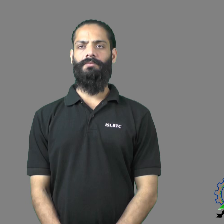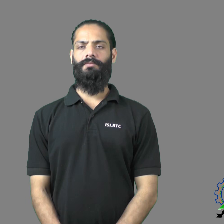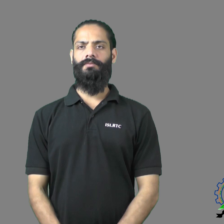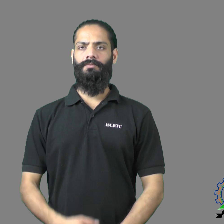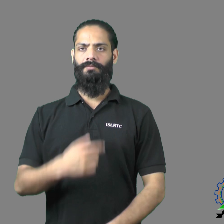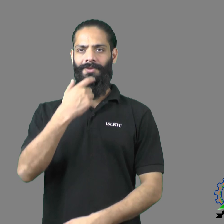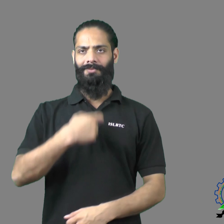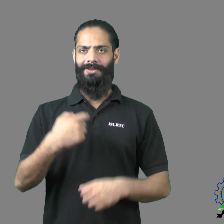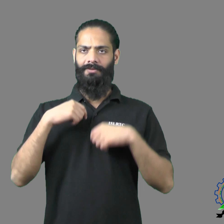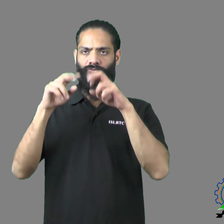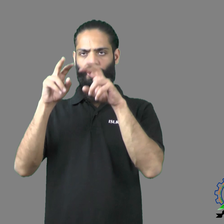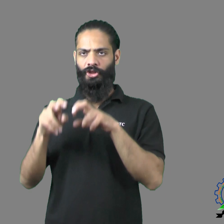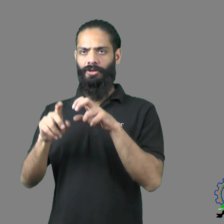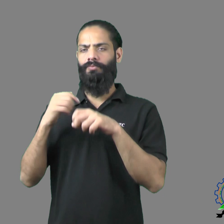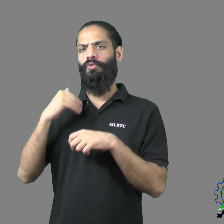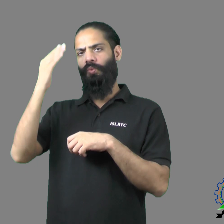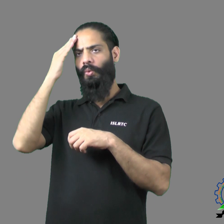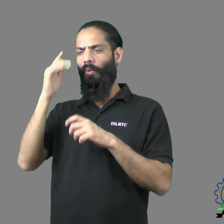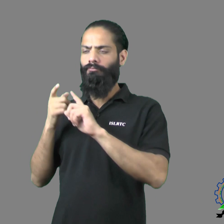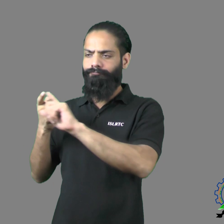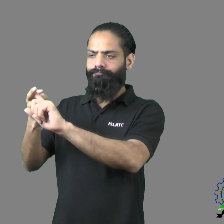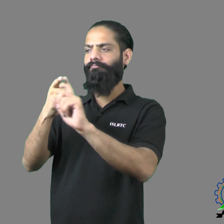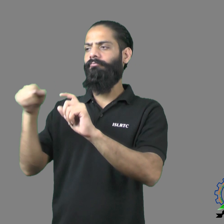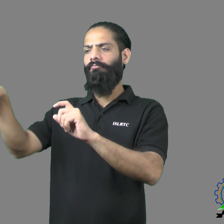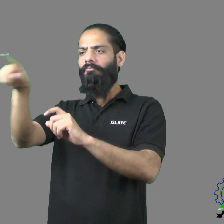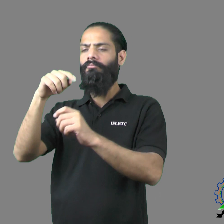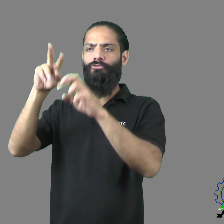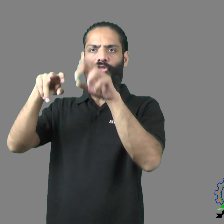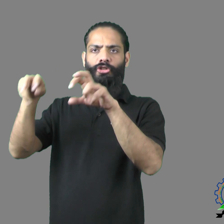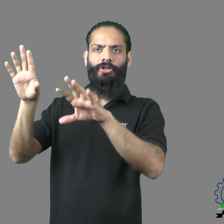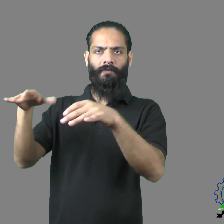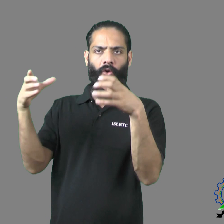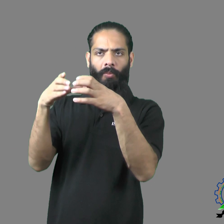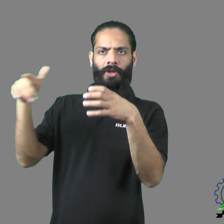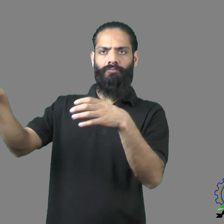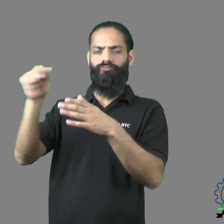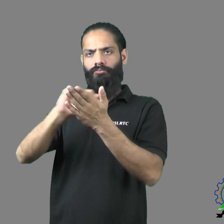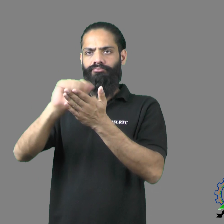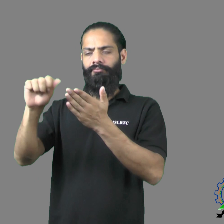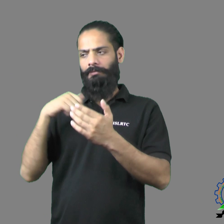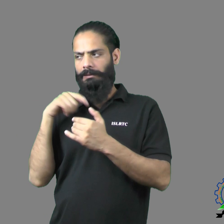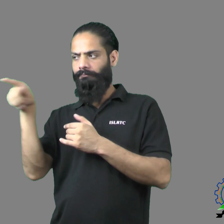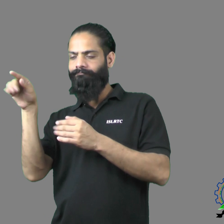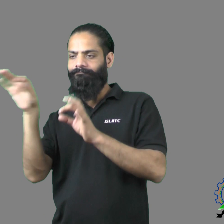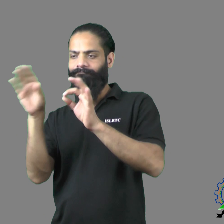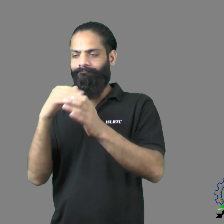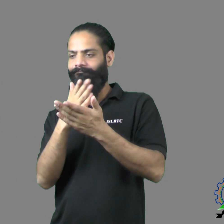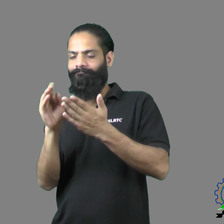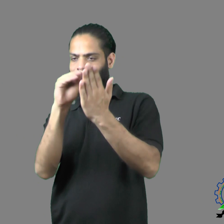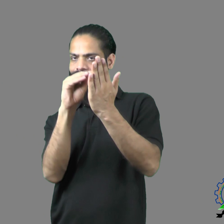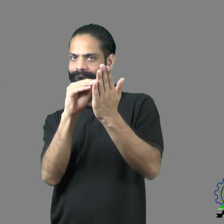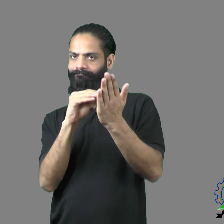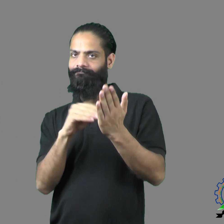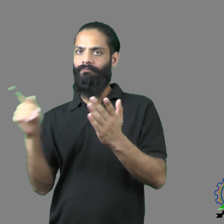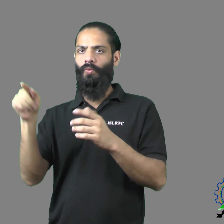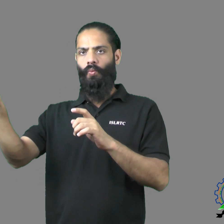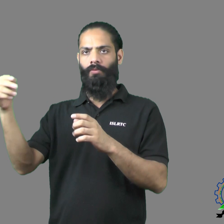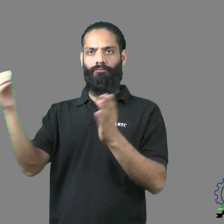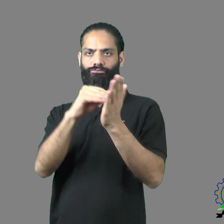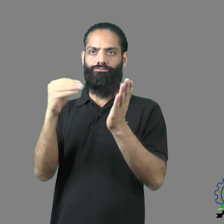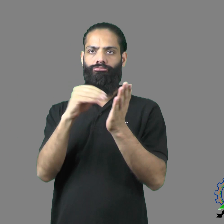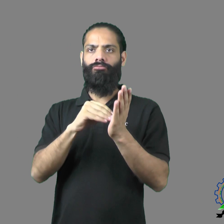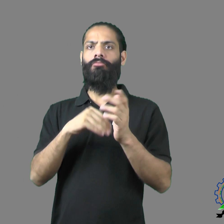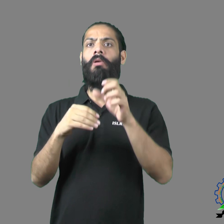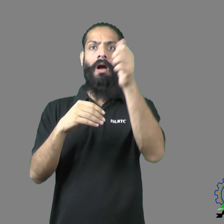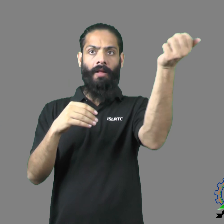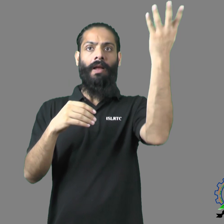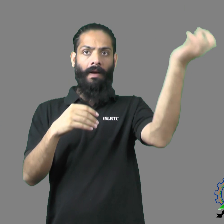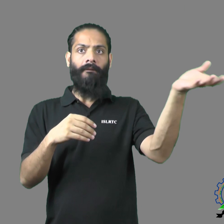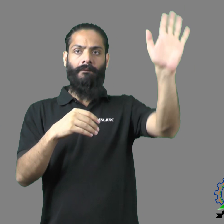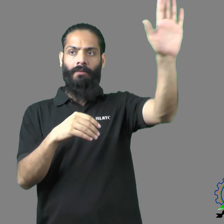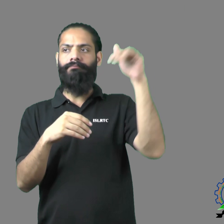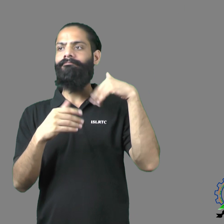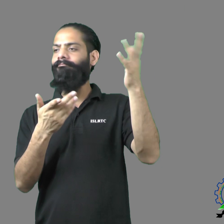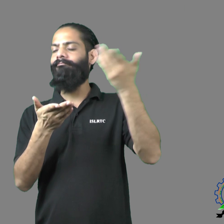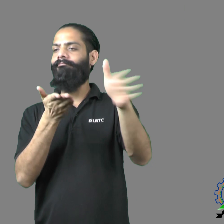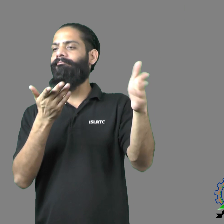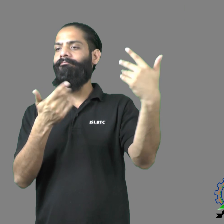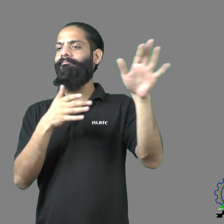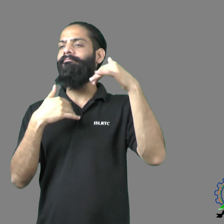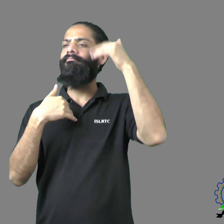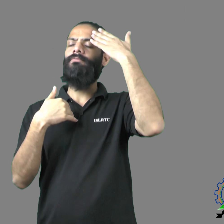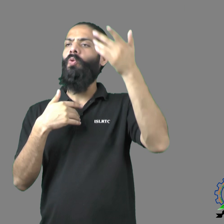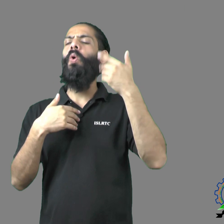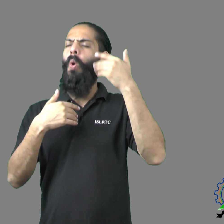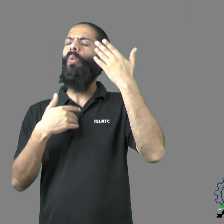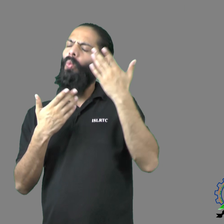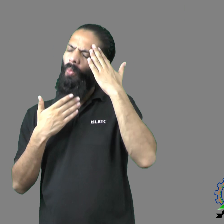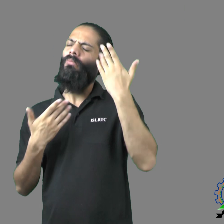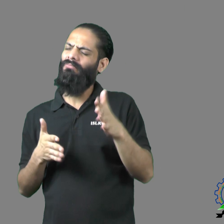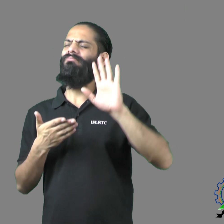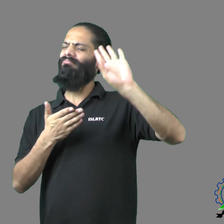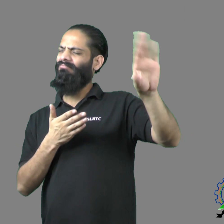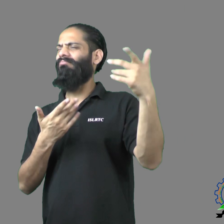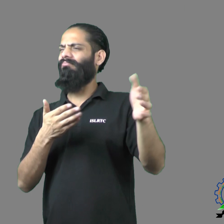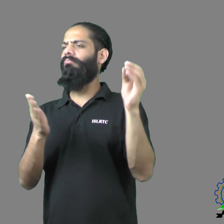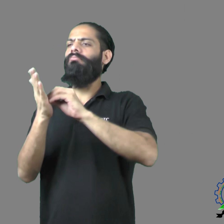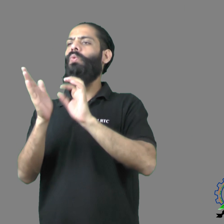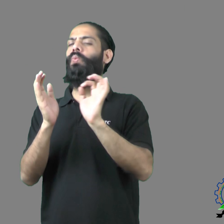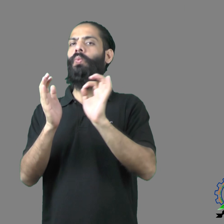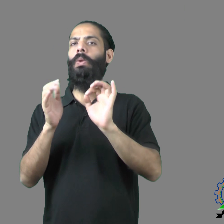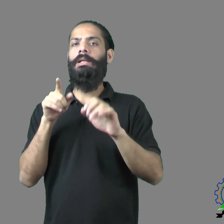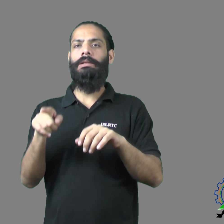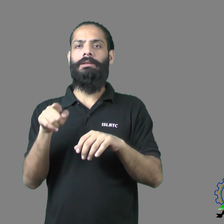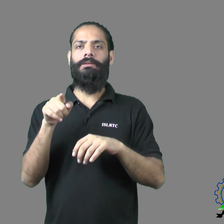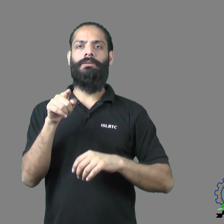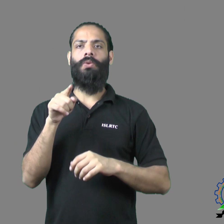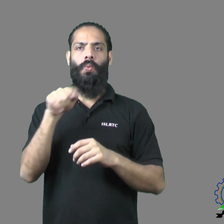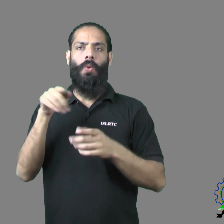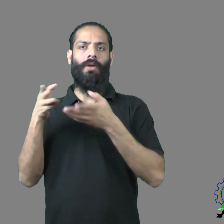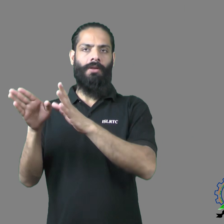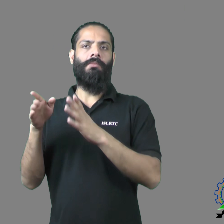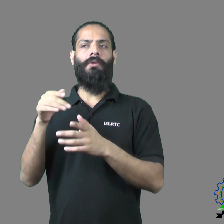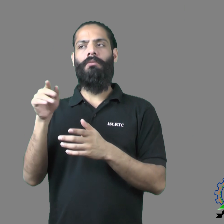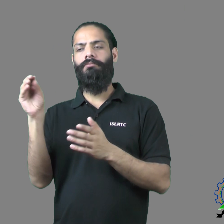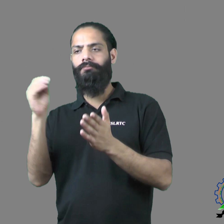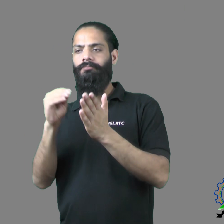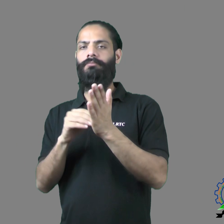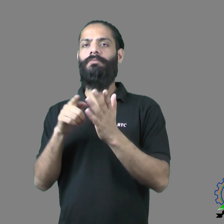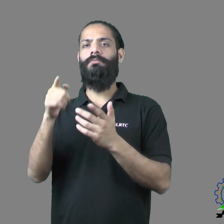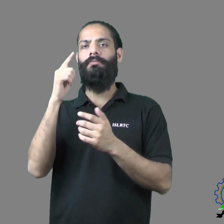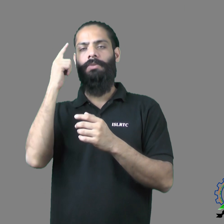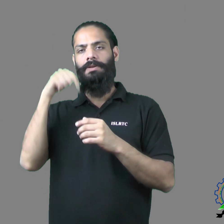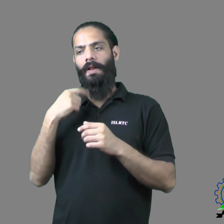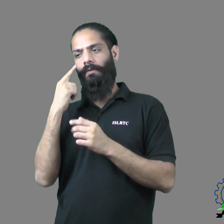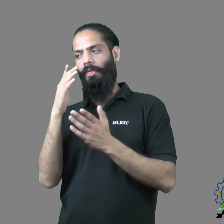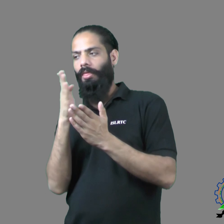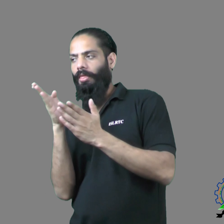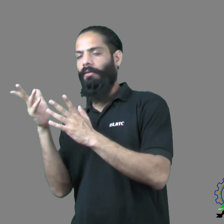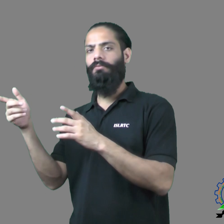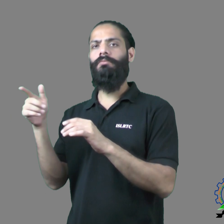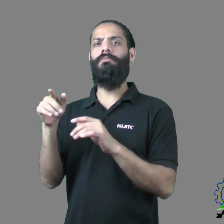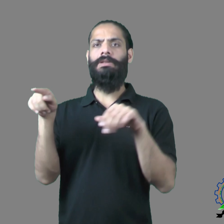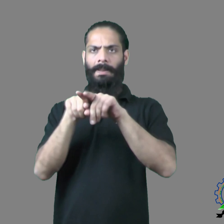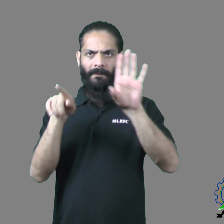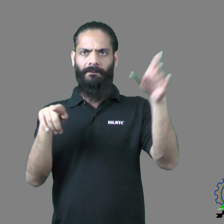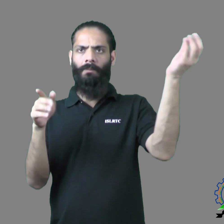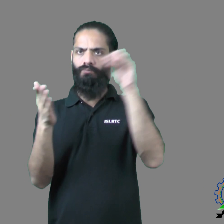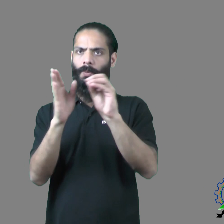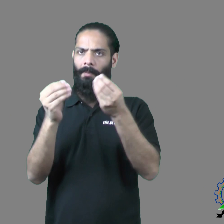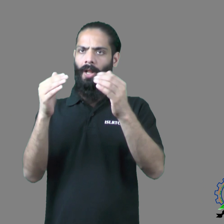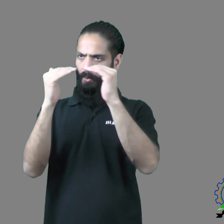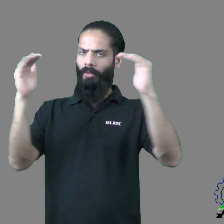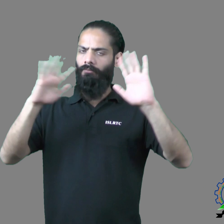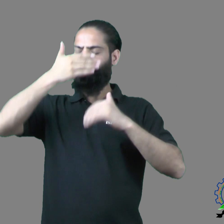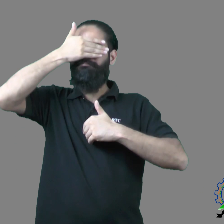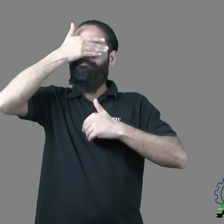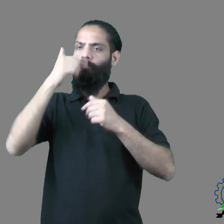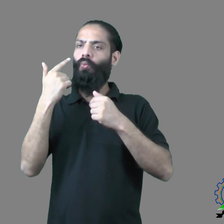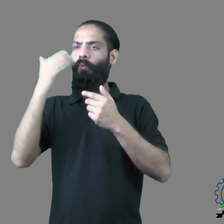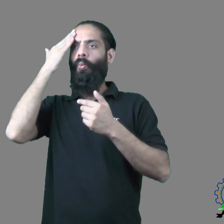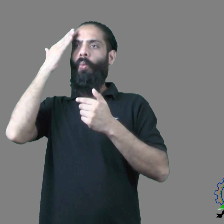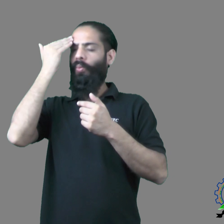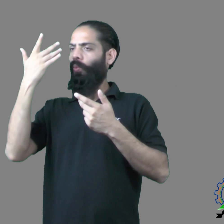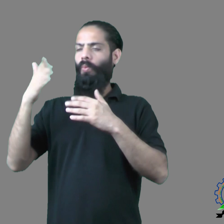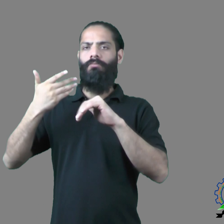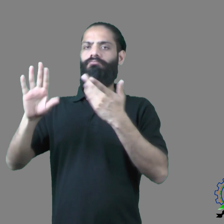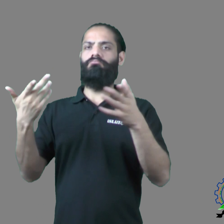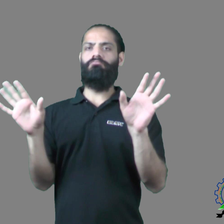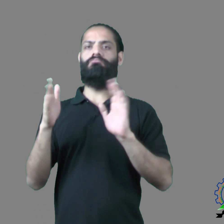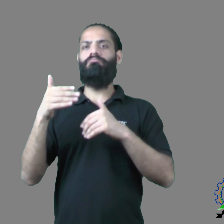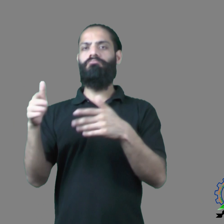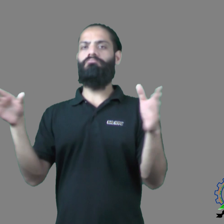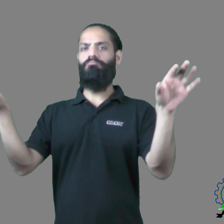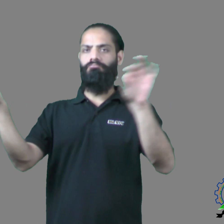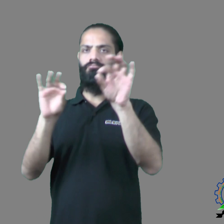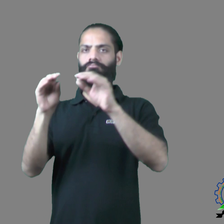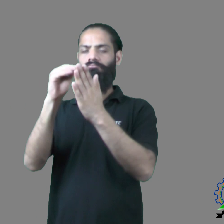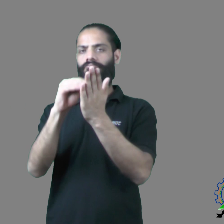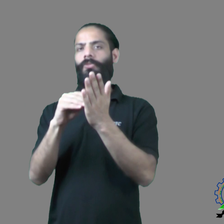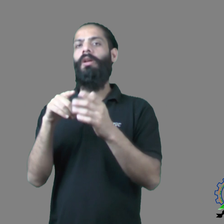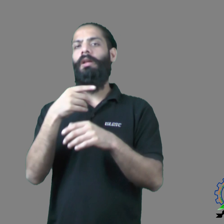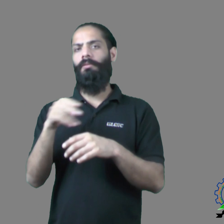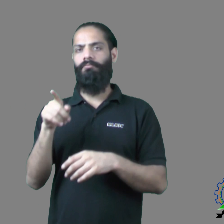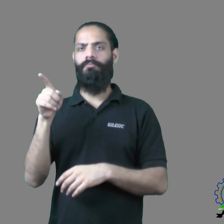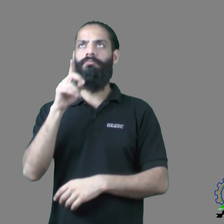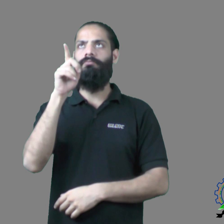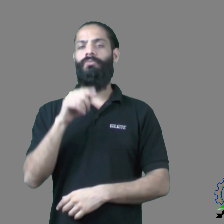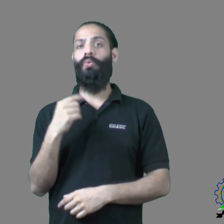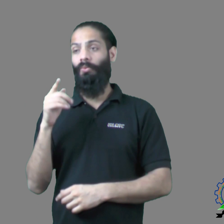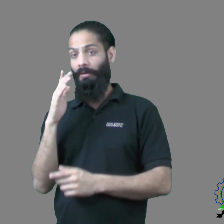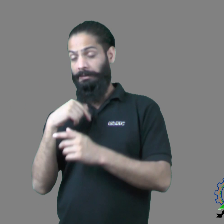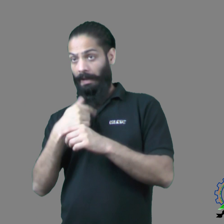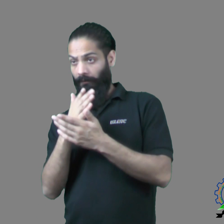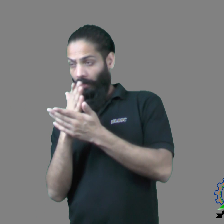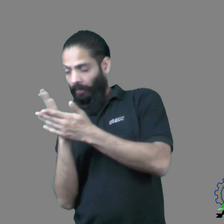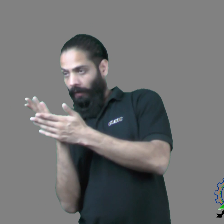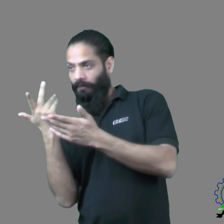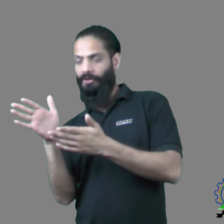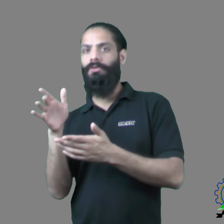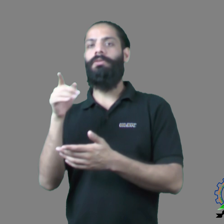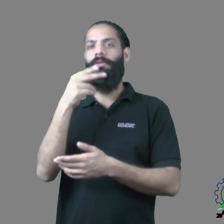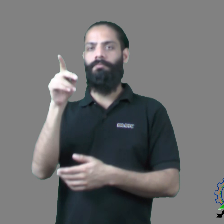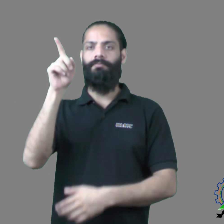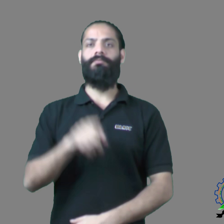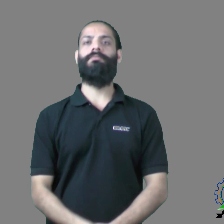Researcher Bias